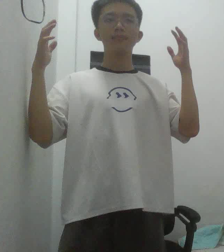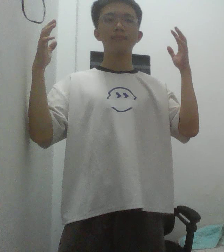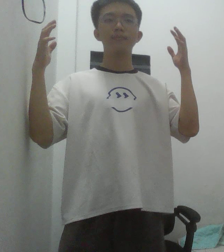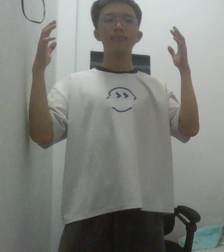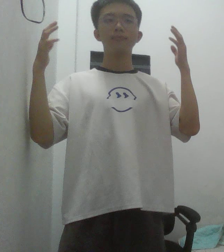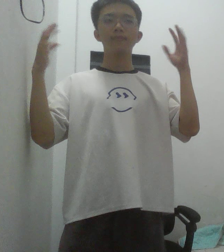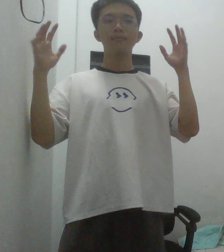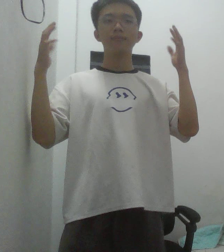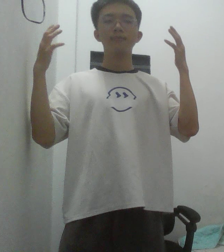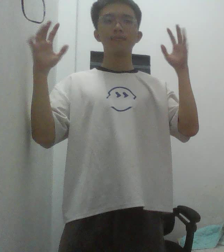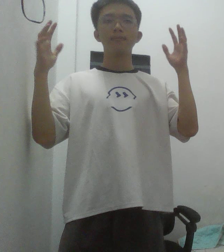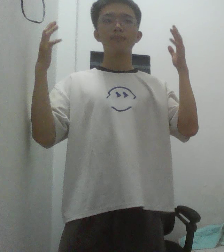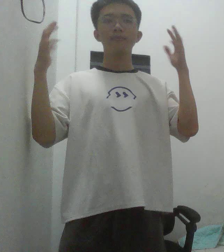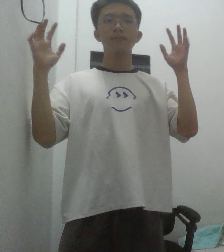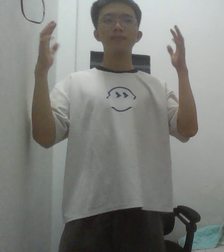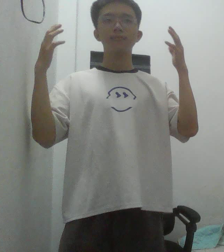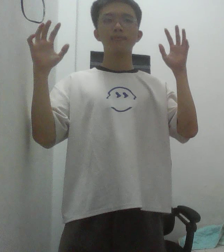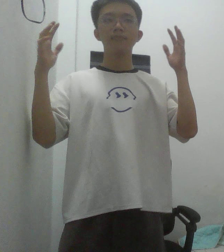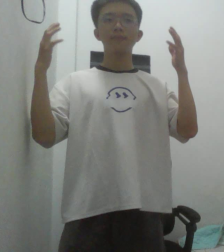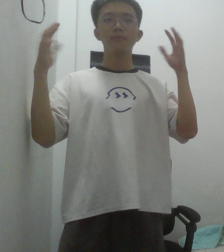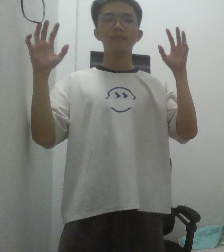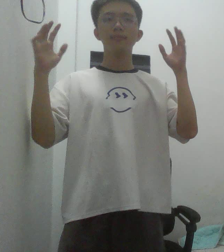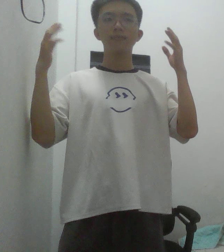vo tay